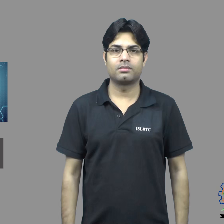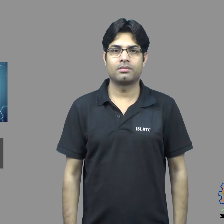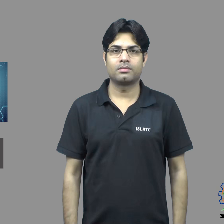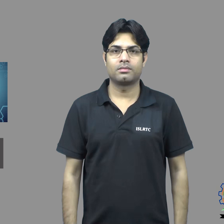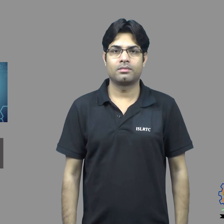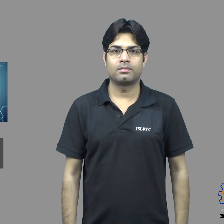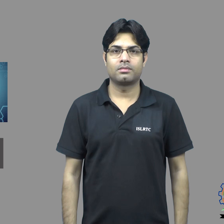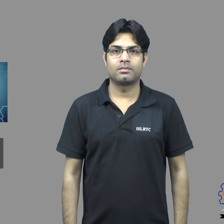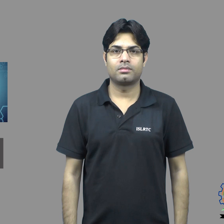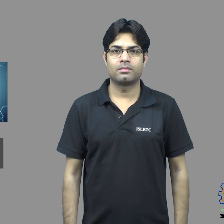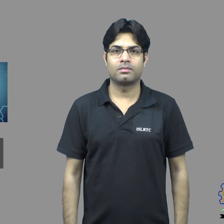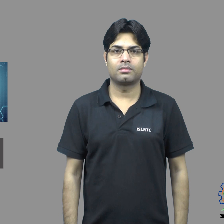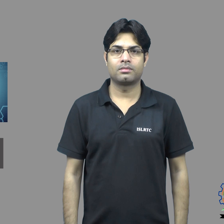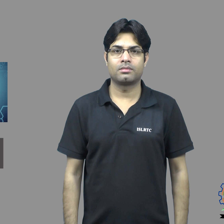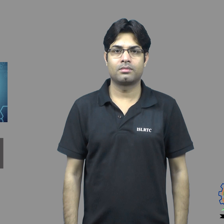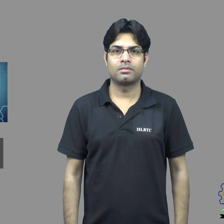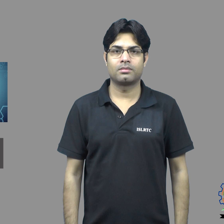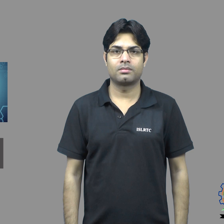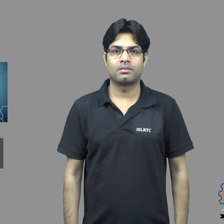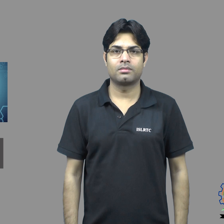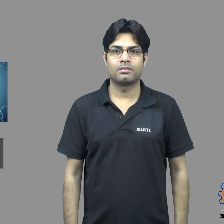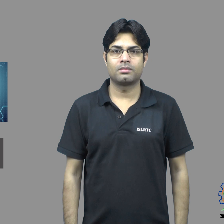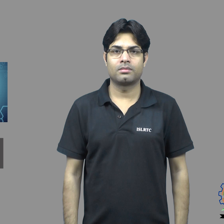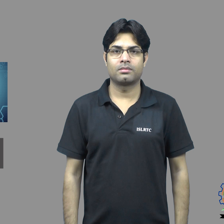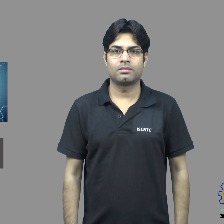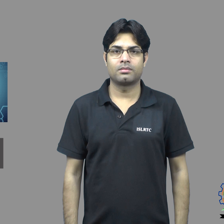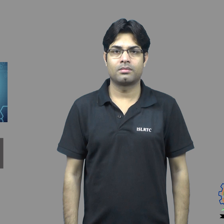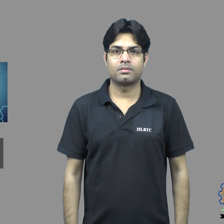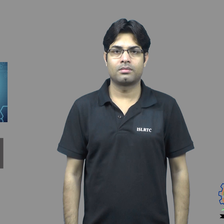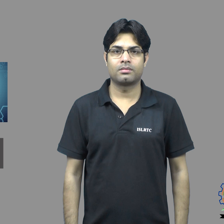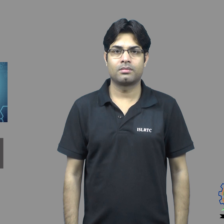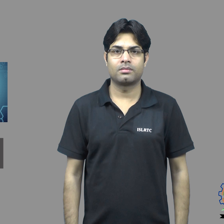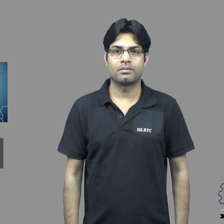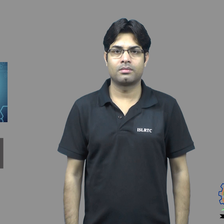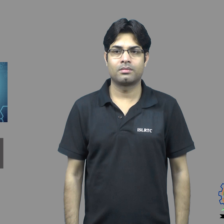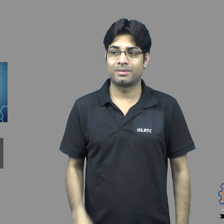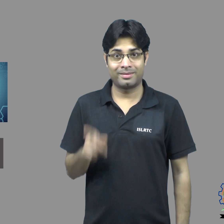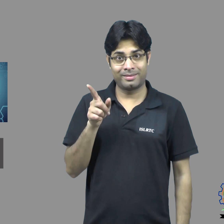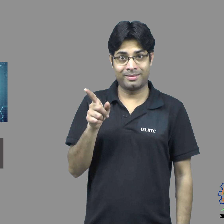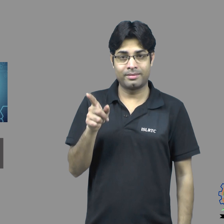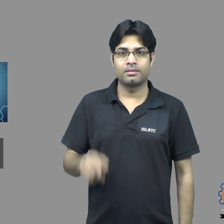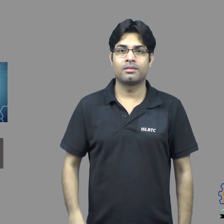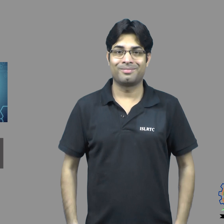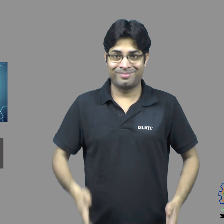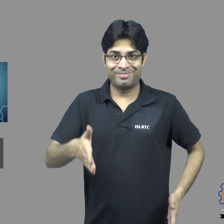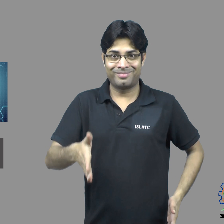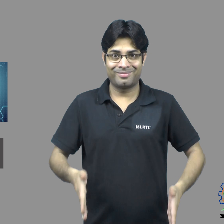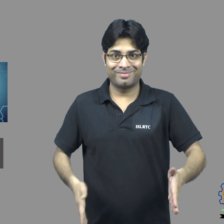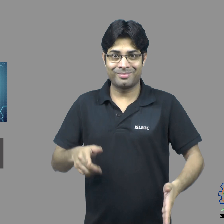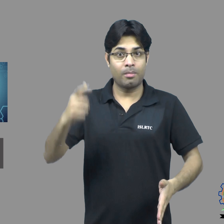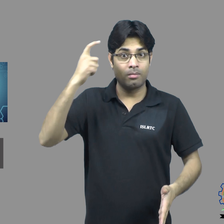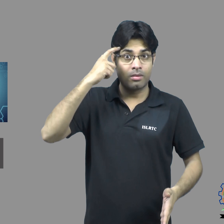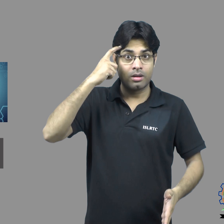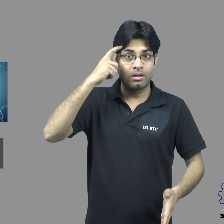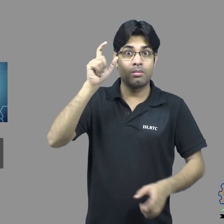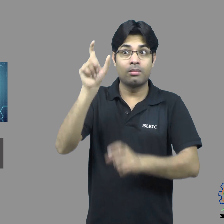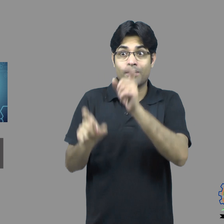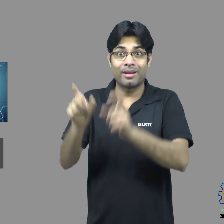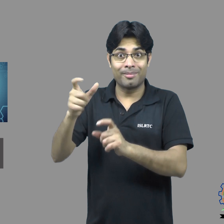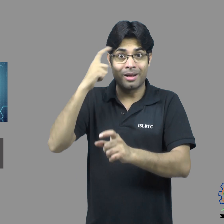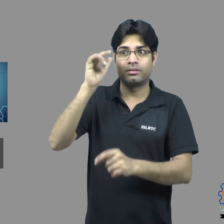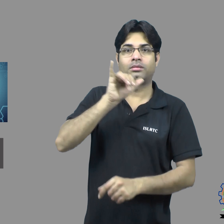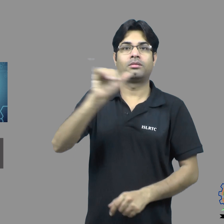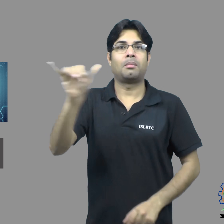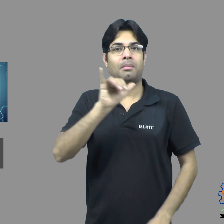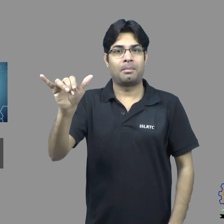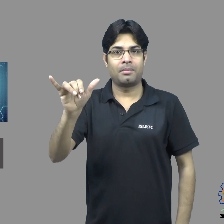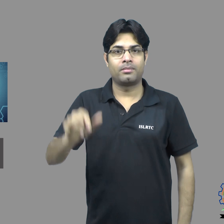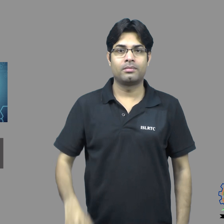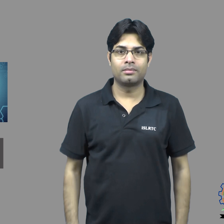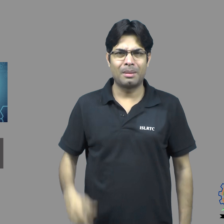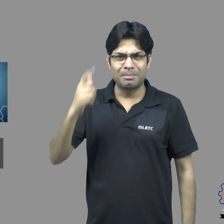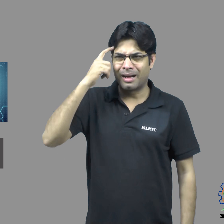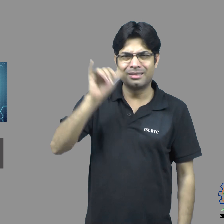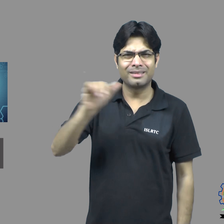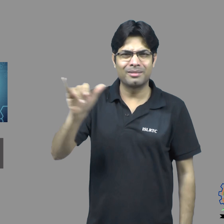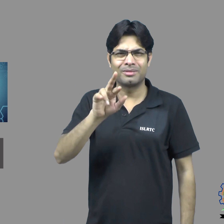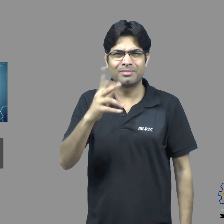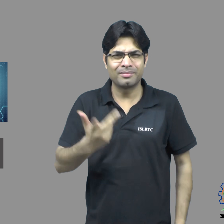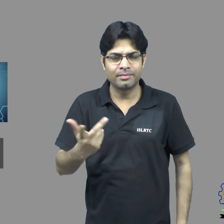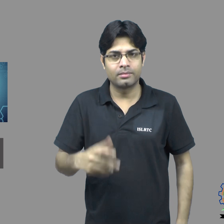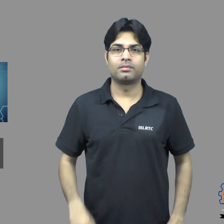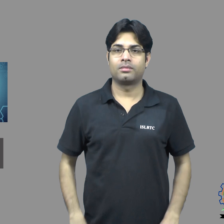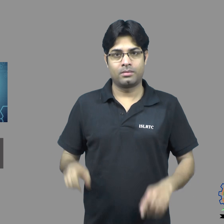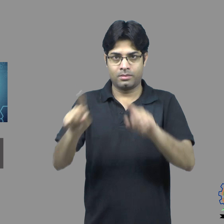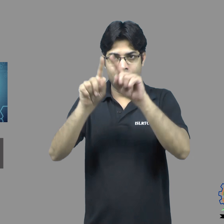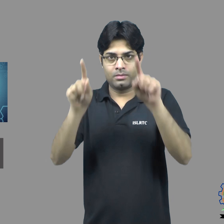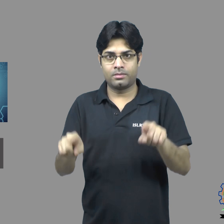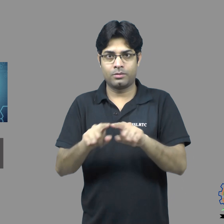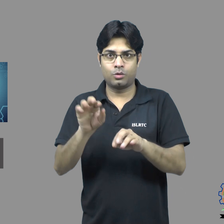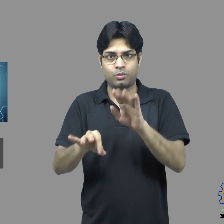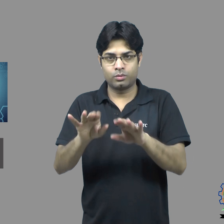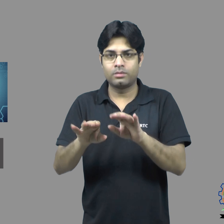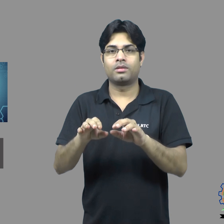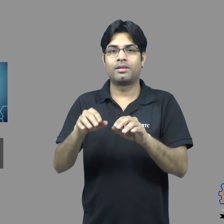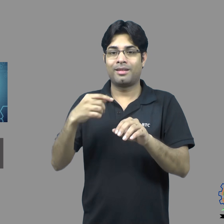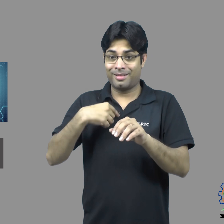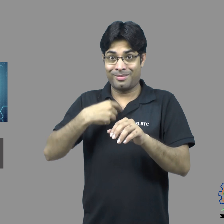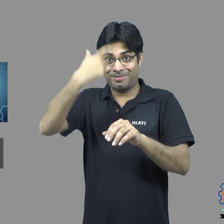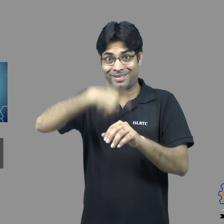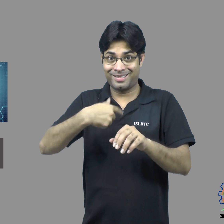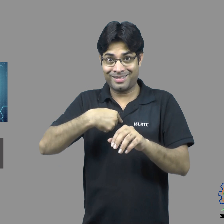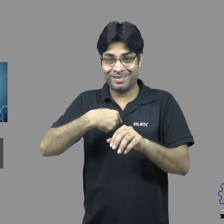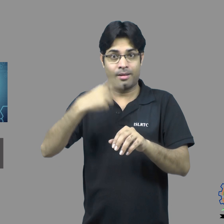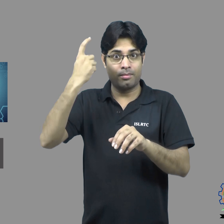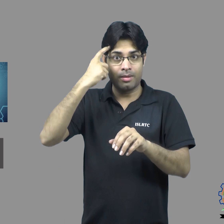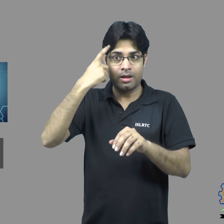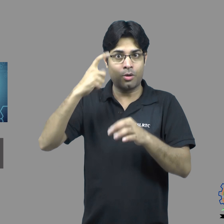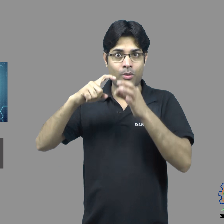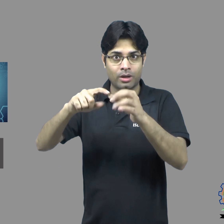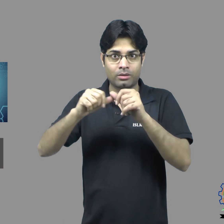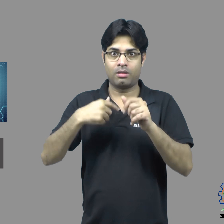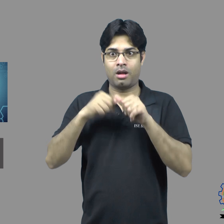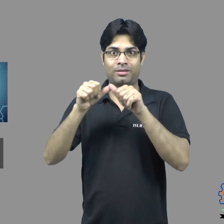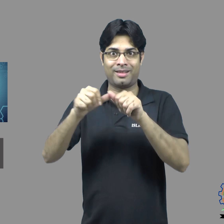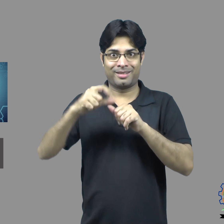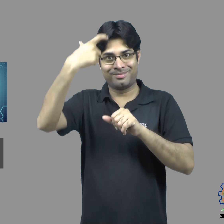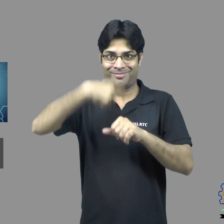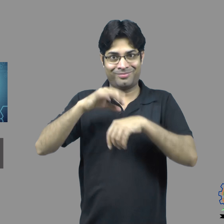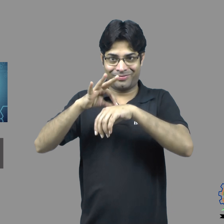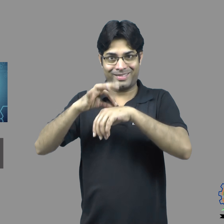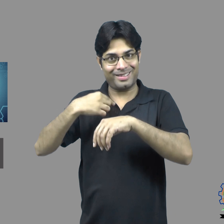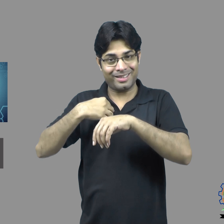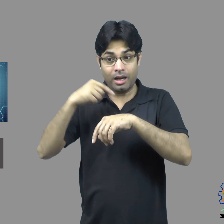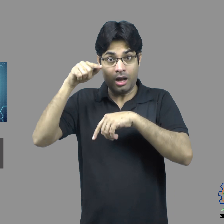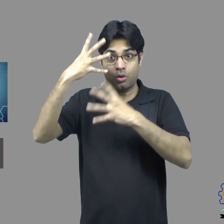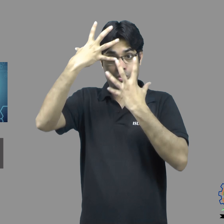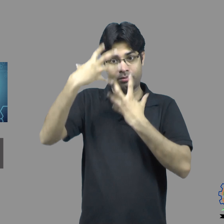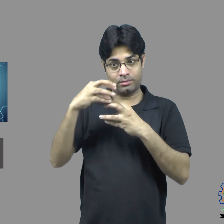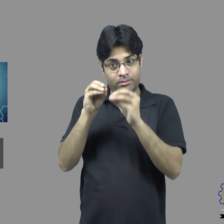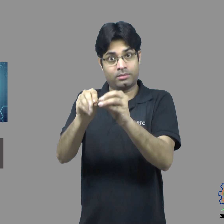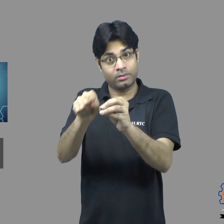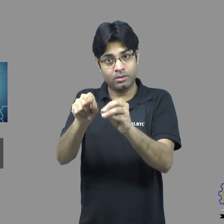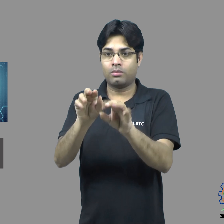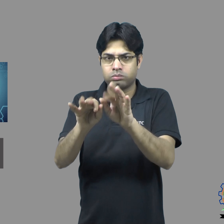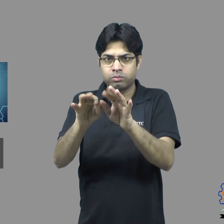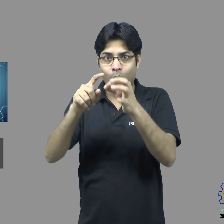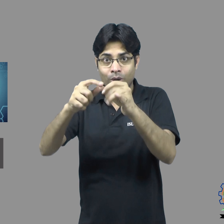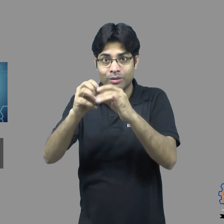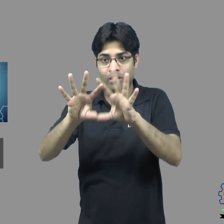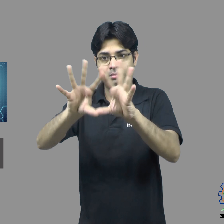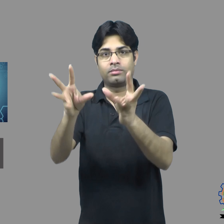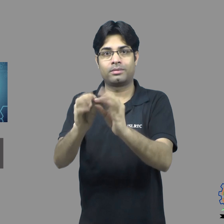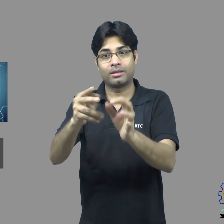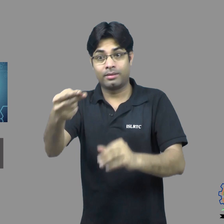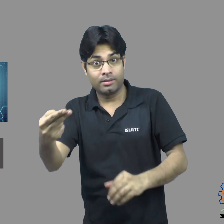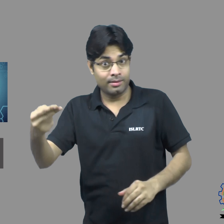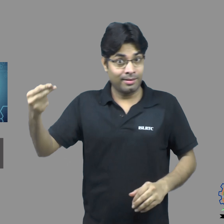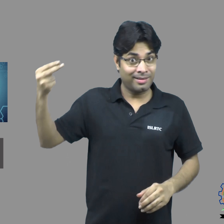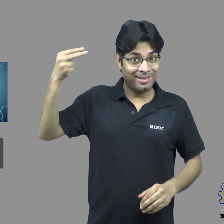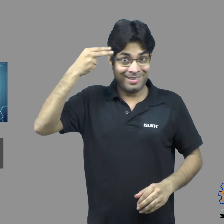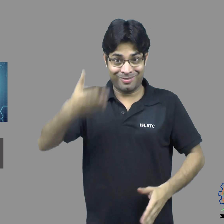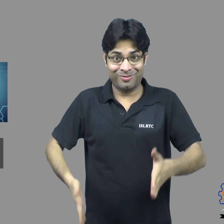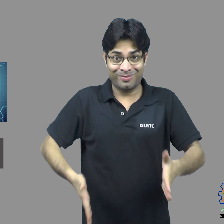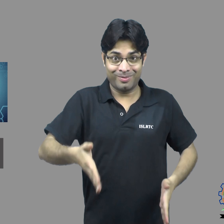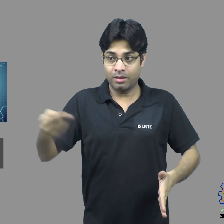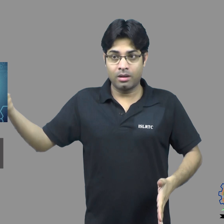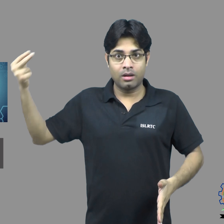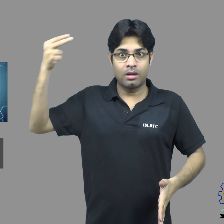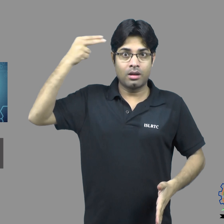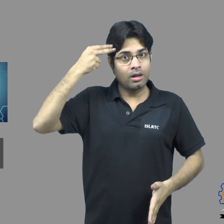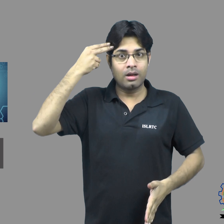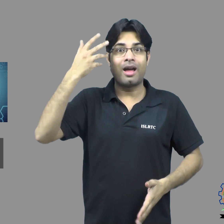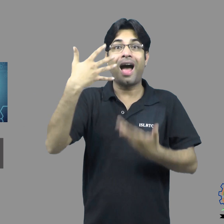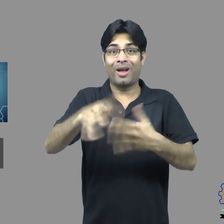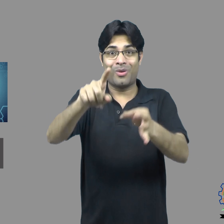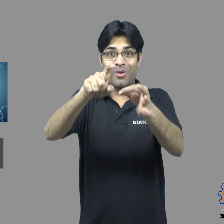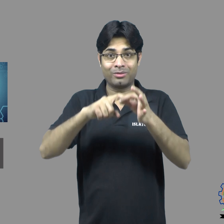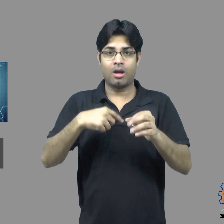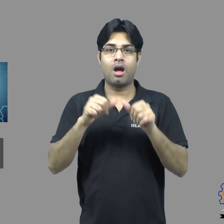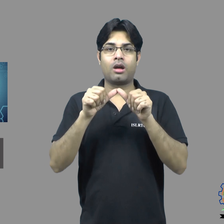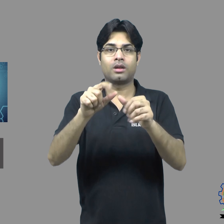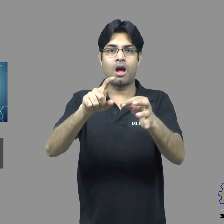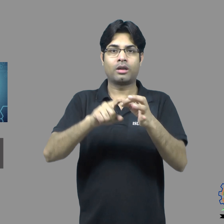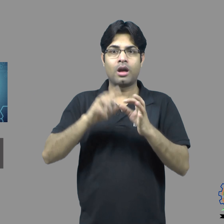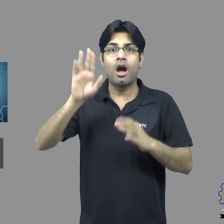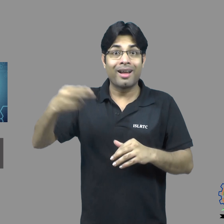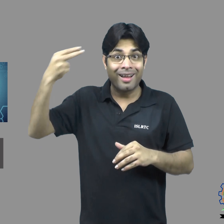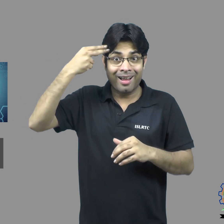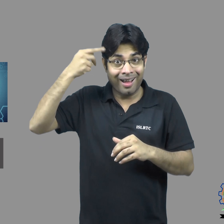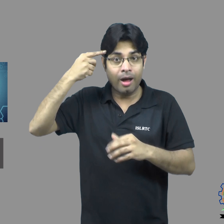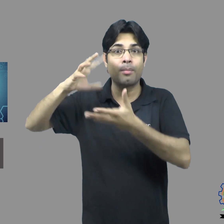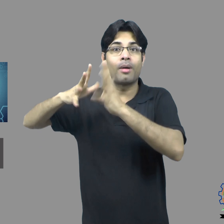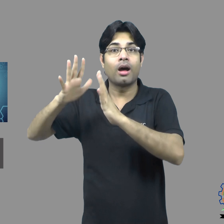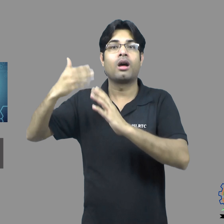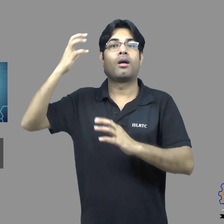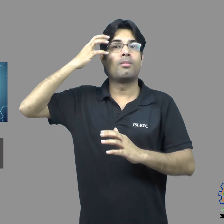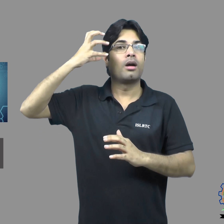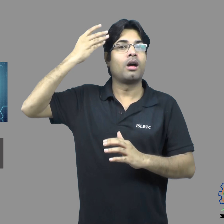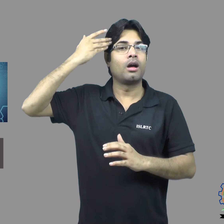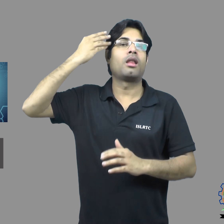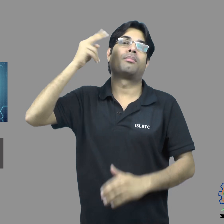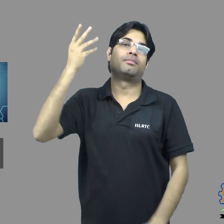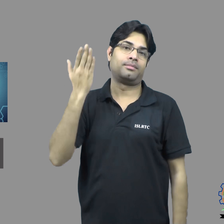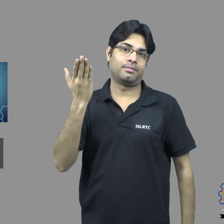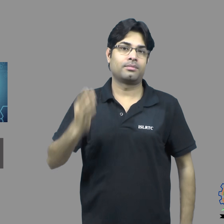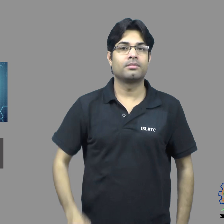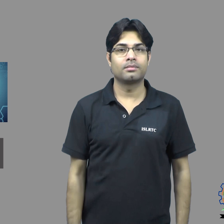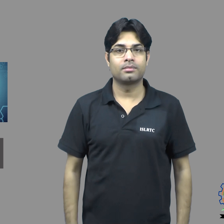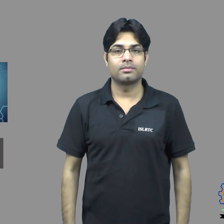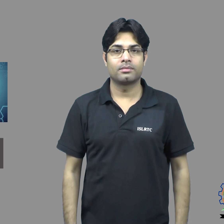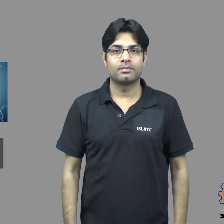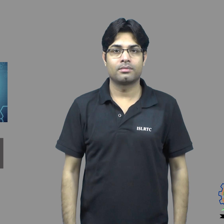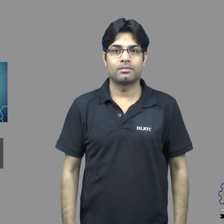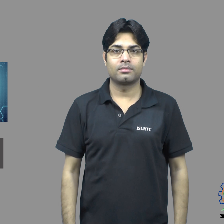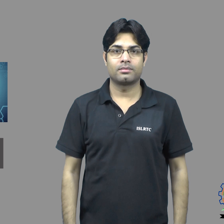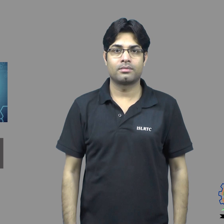Artifical Intelligence